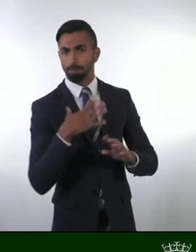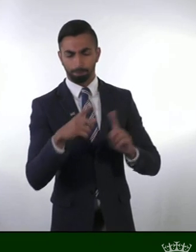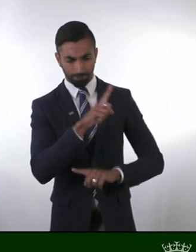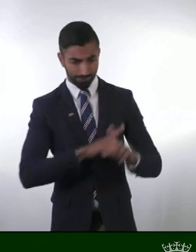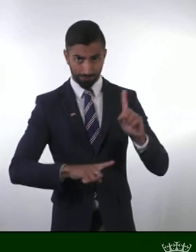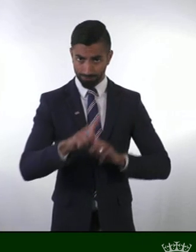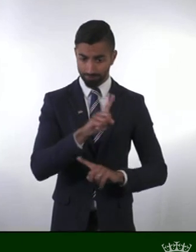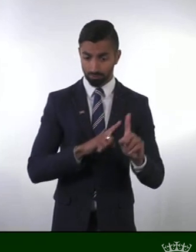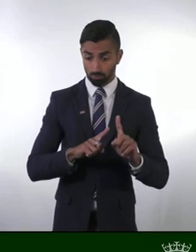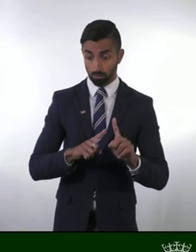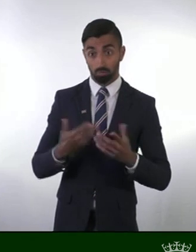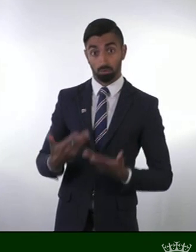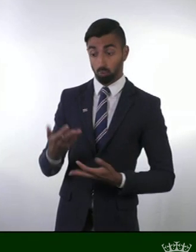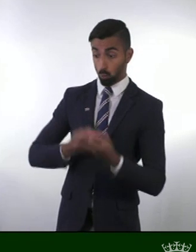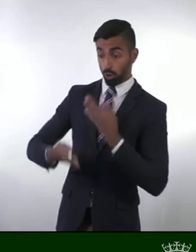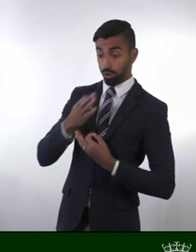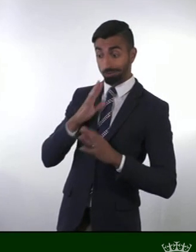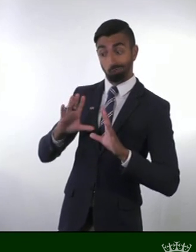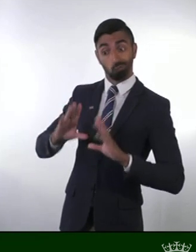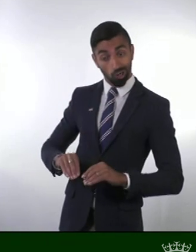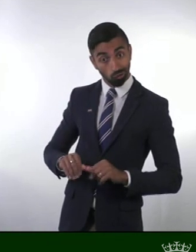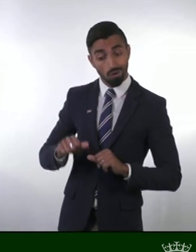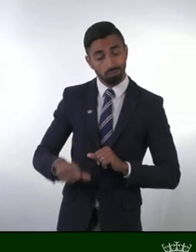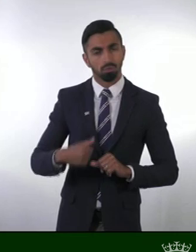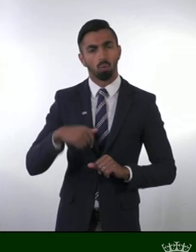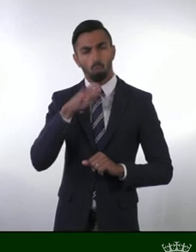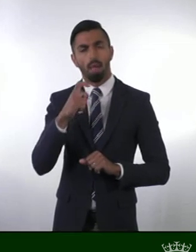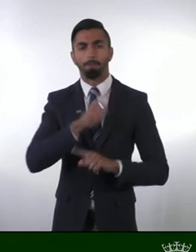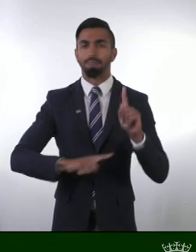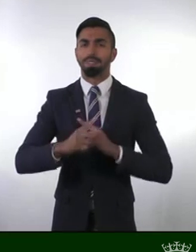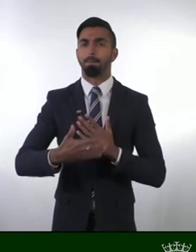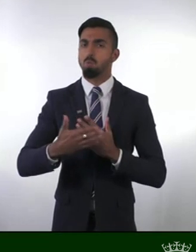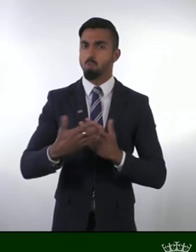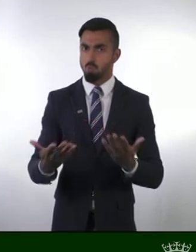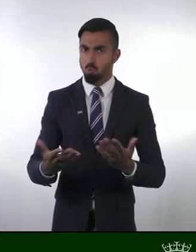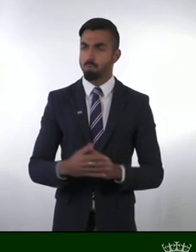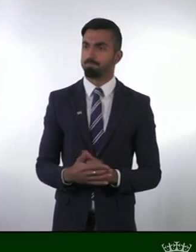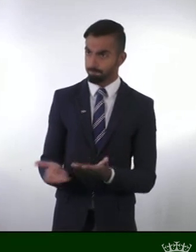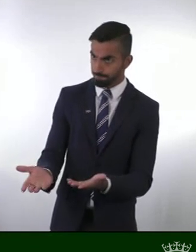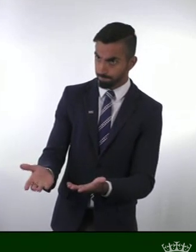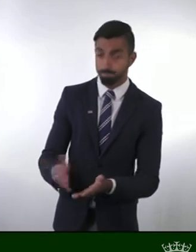In addition to my duties in this House, I shall have further such meetings later today.